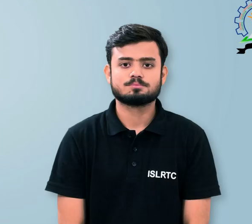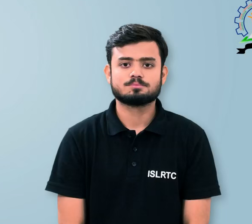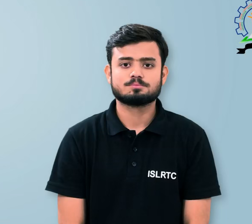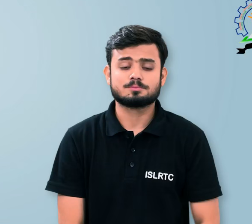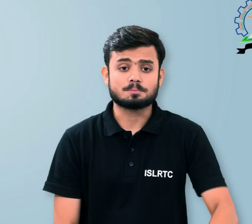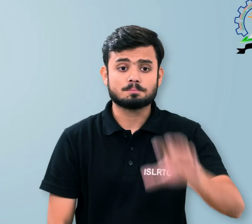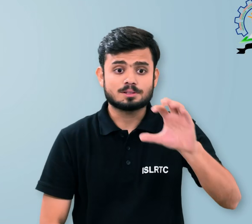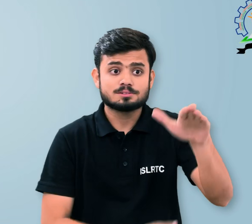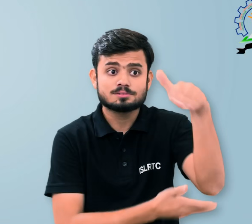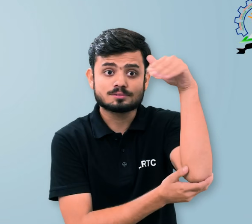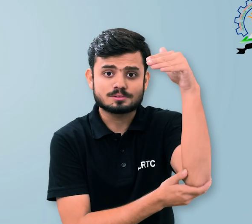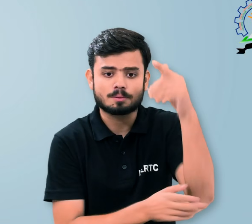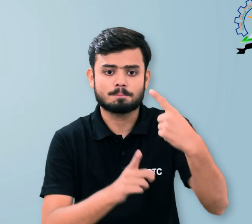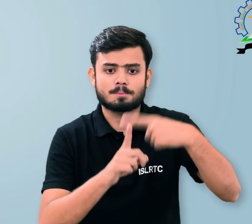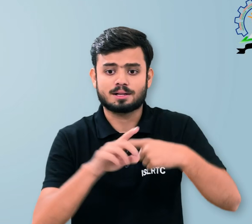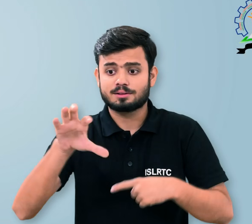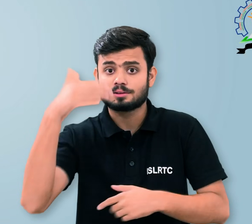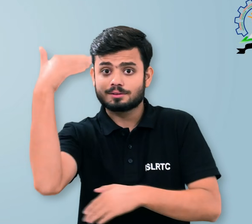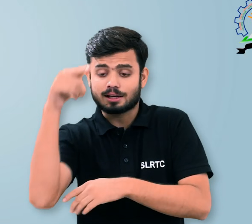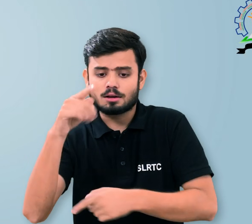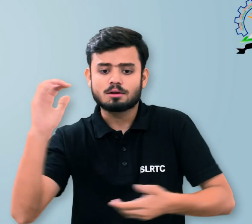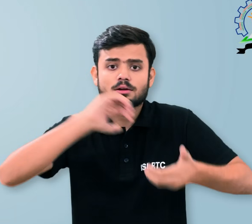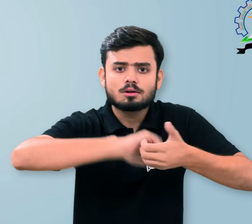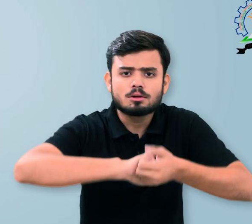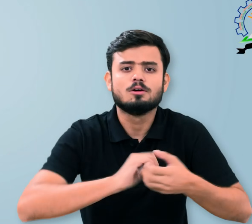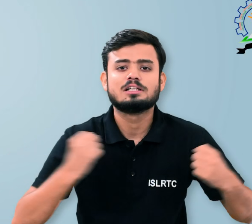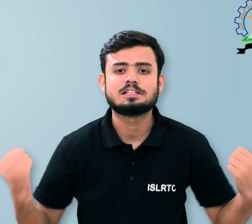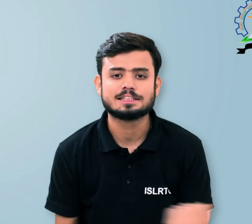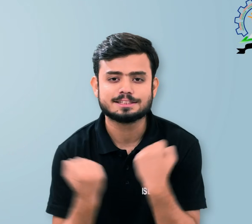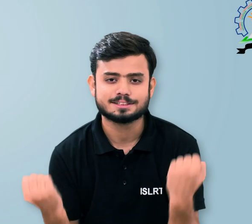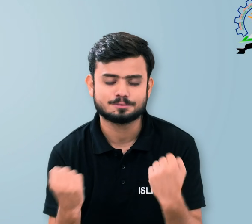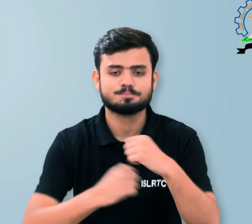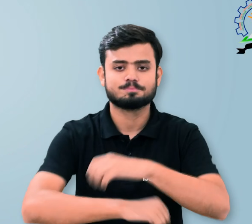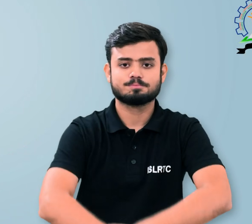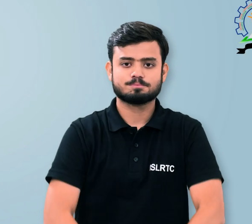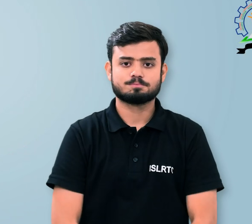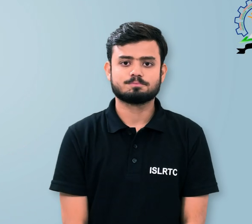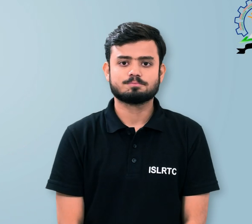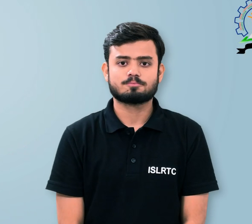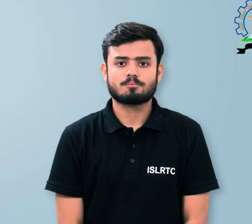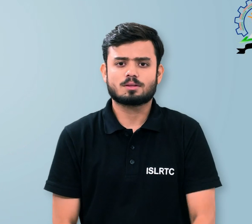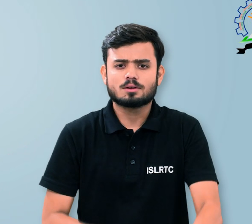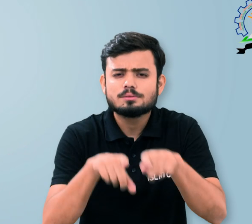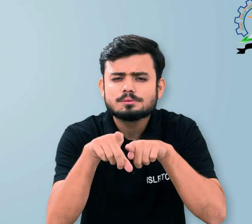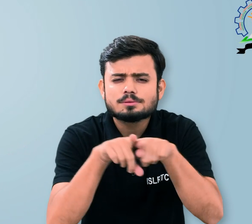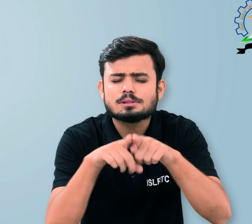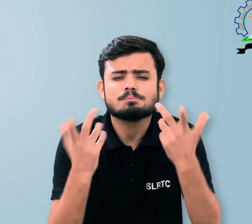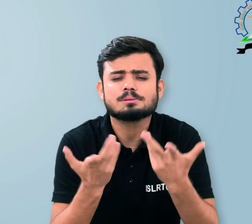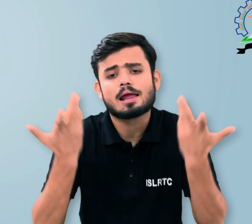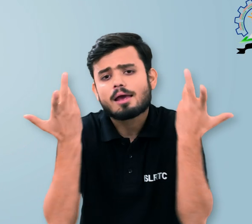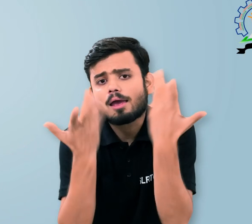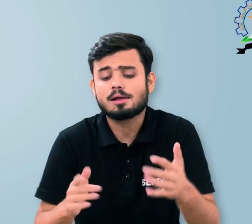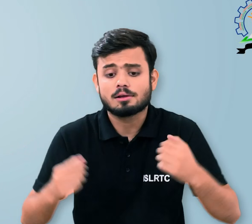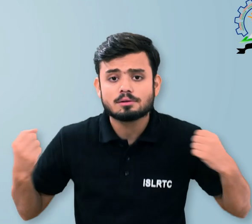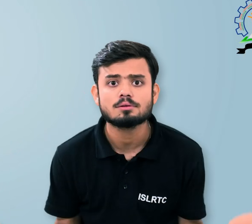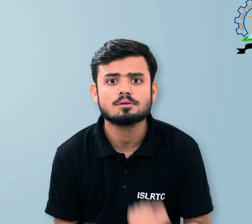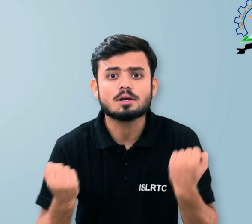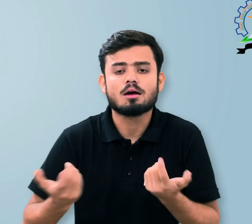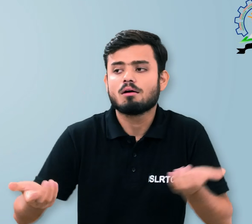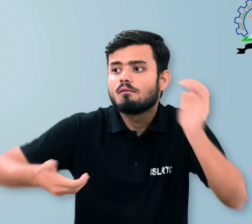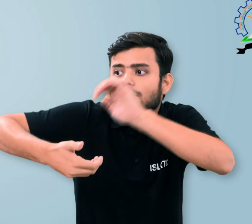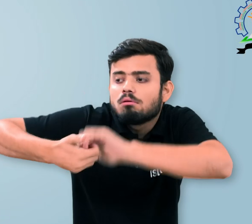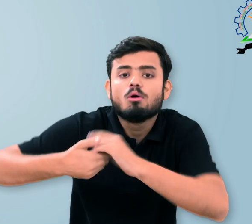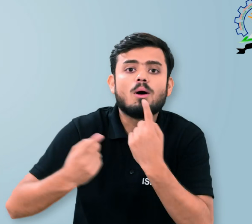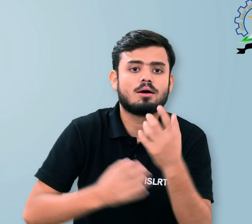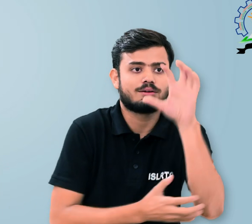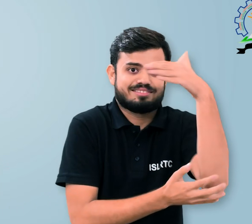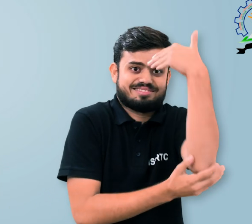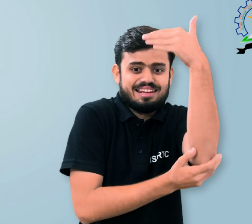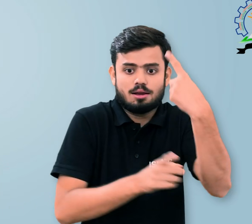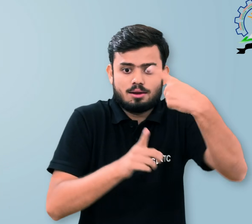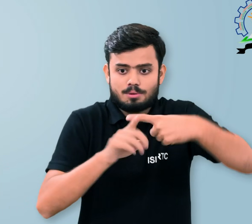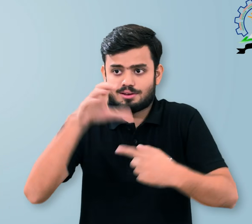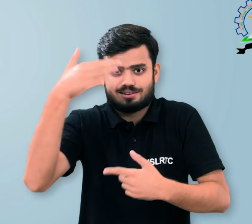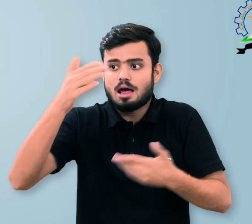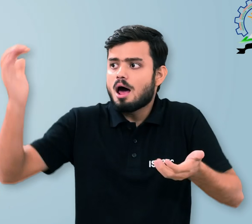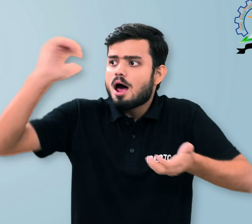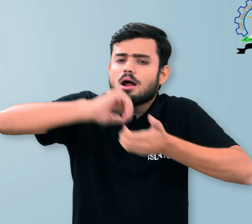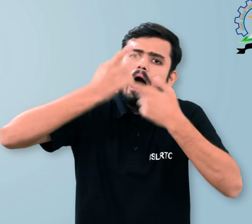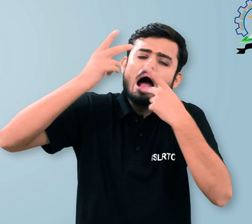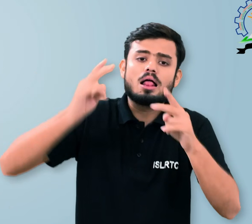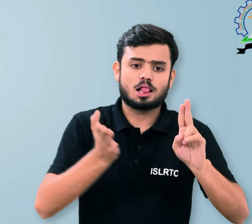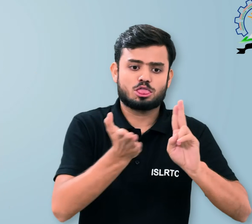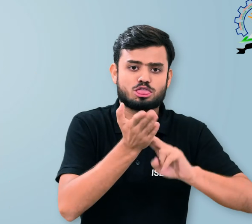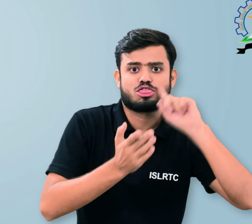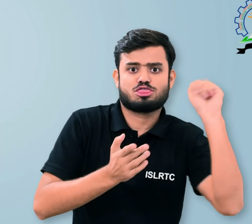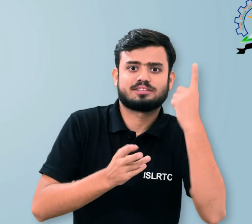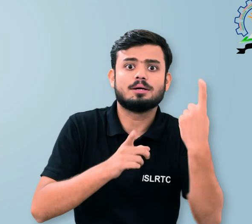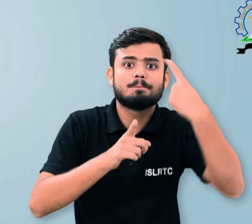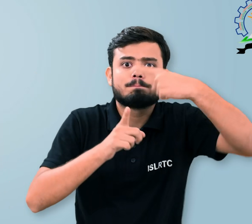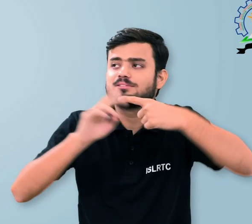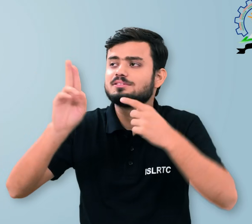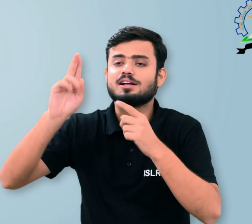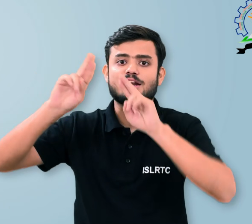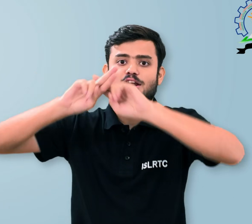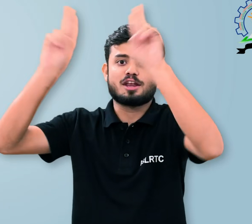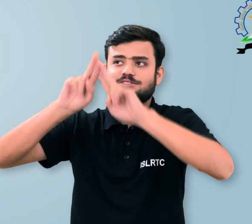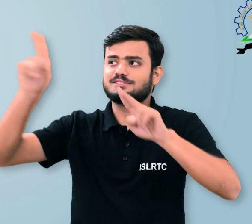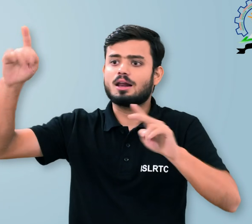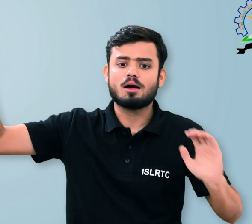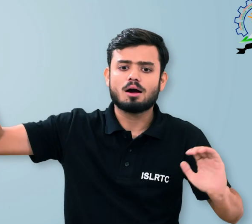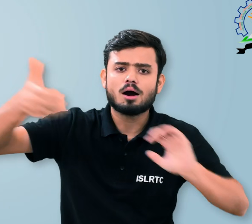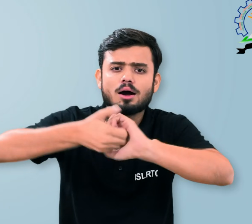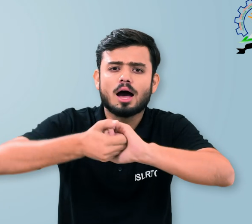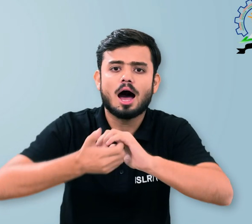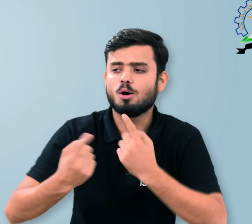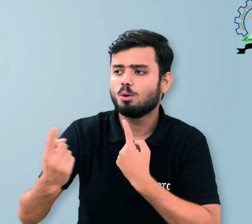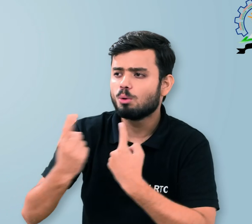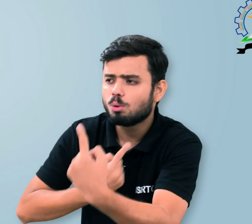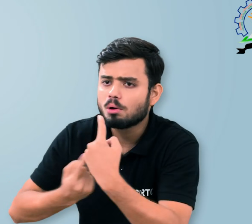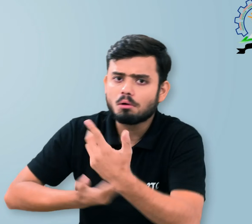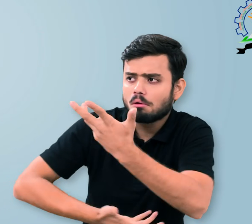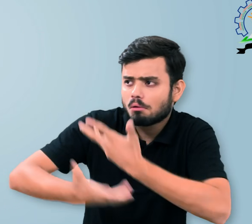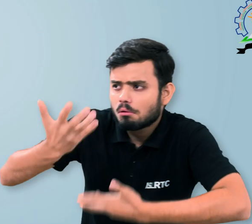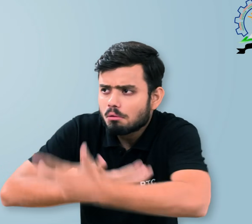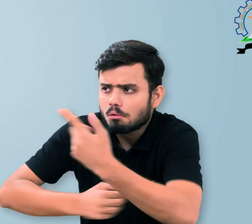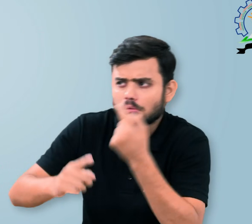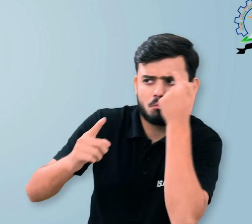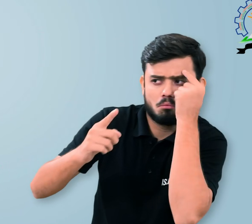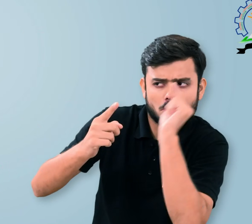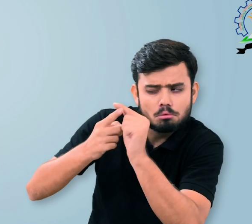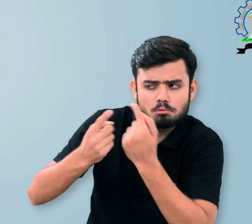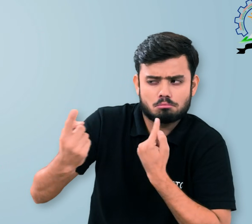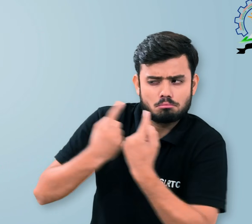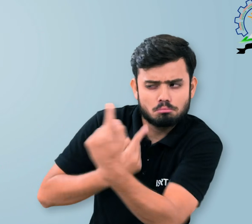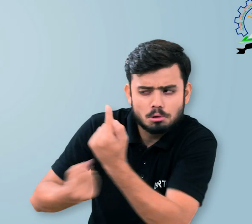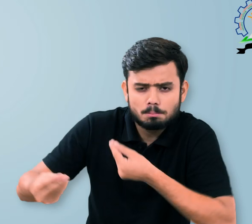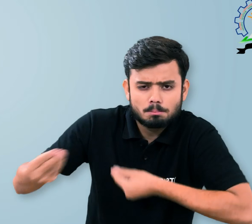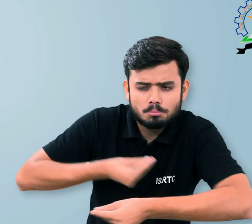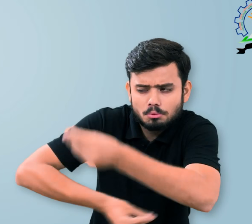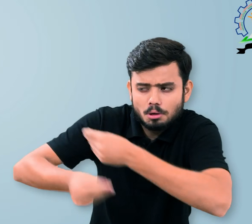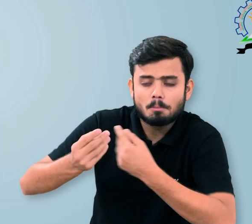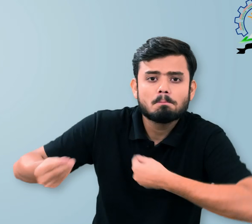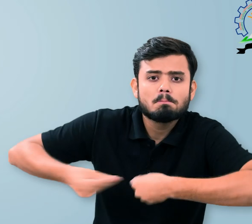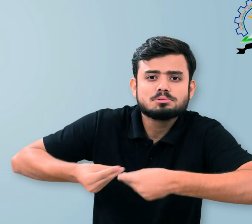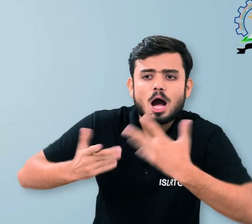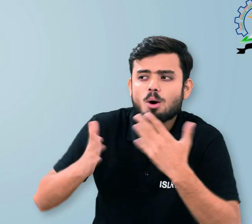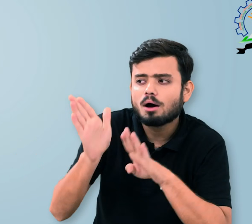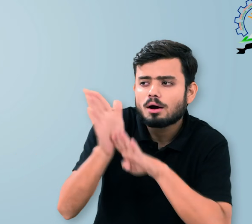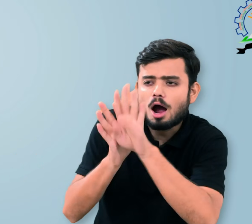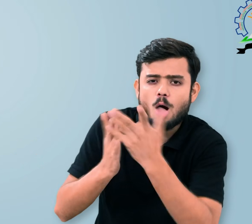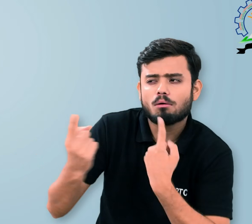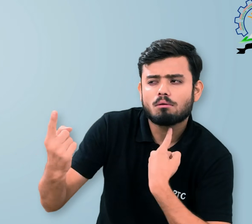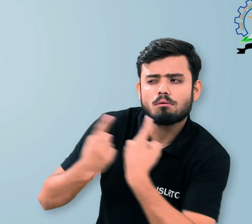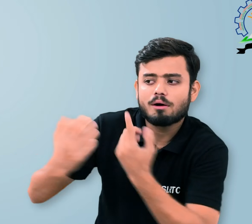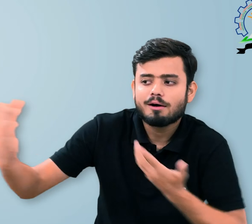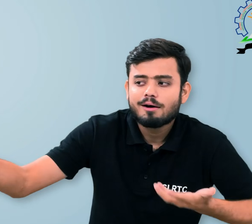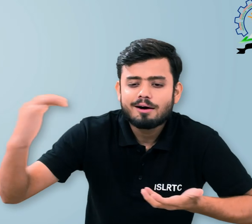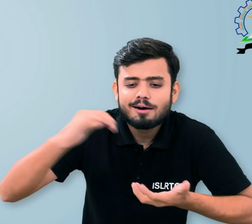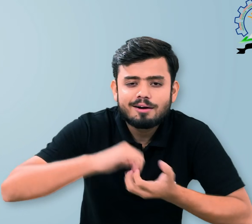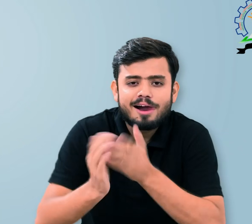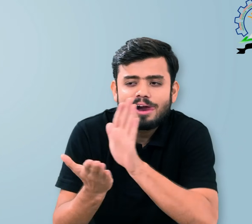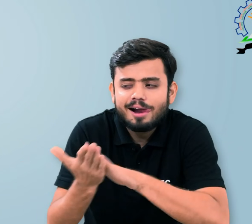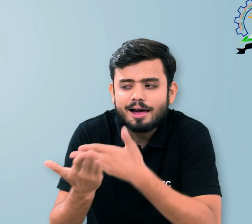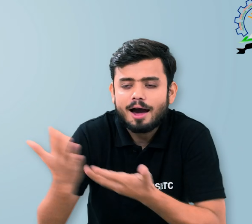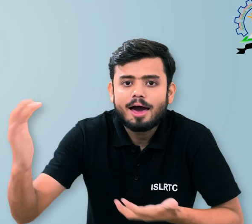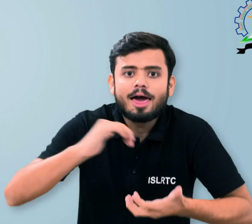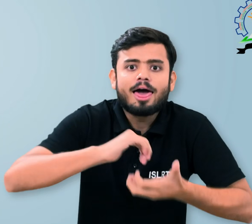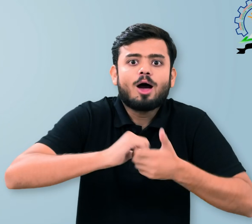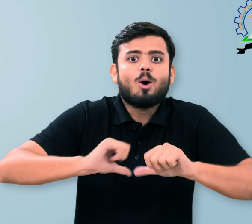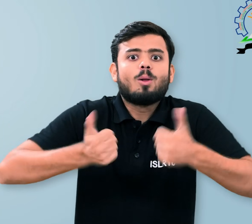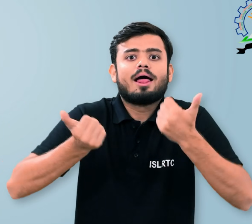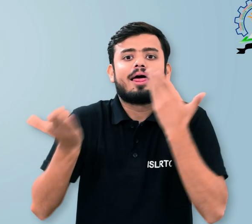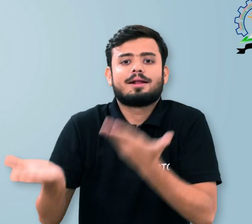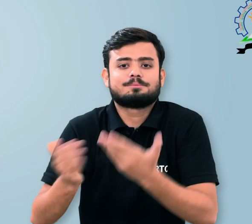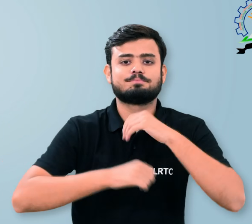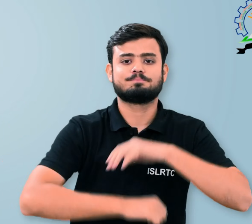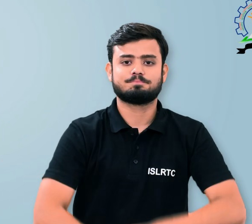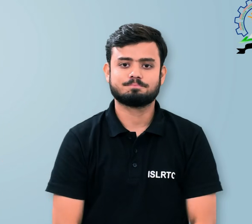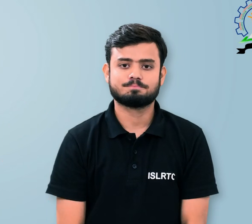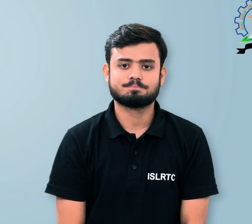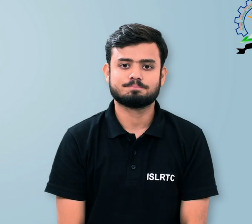Diplomacy The profession, activity, or skill of managing international relations.